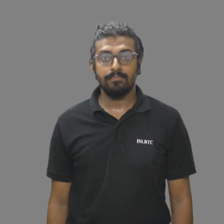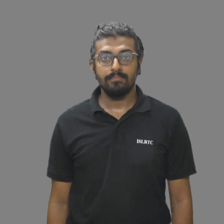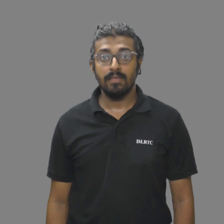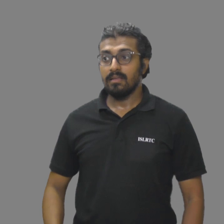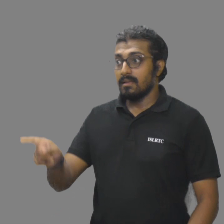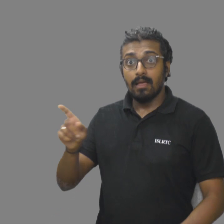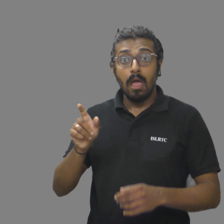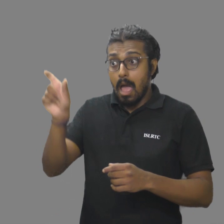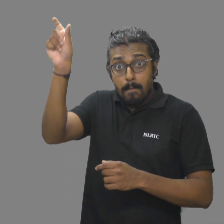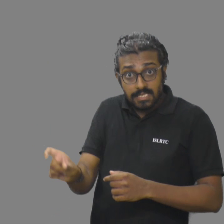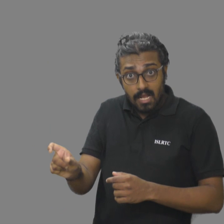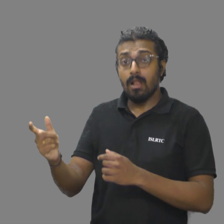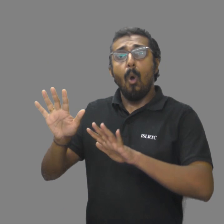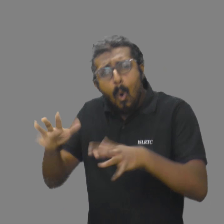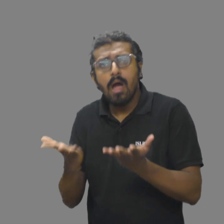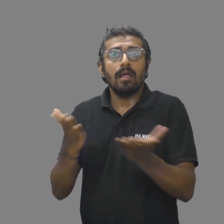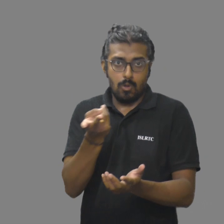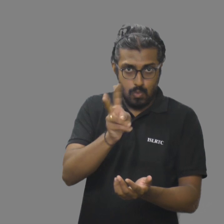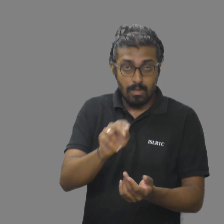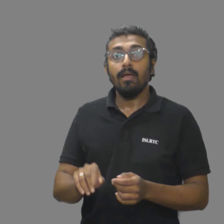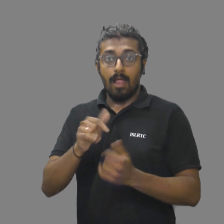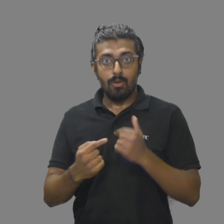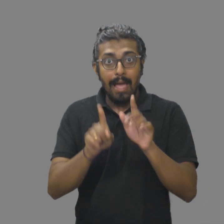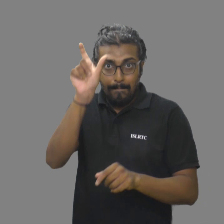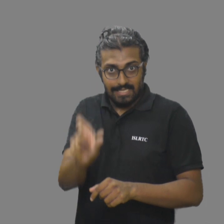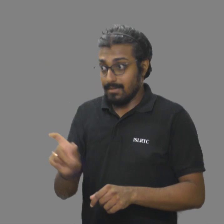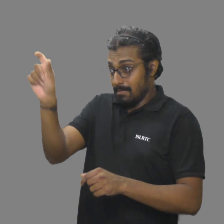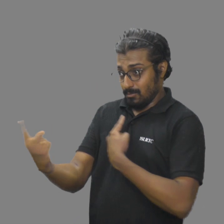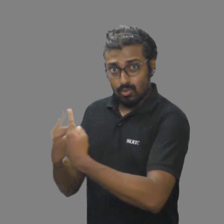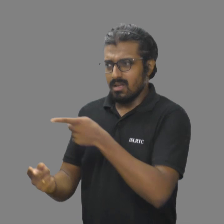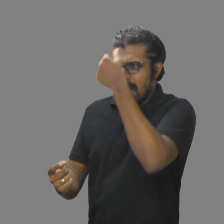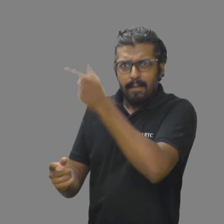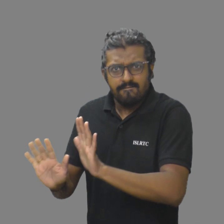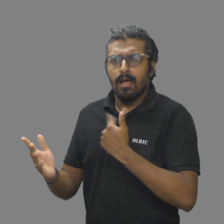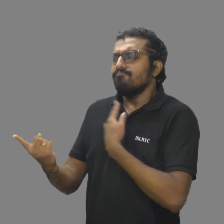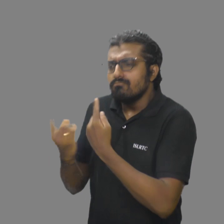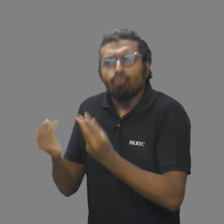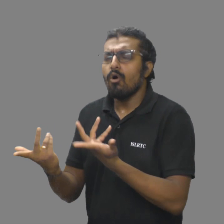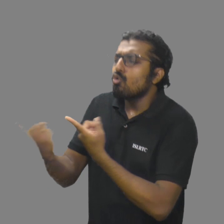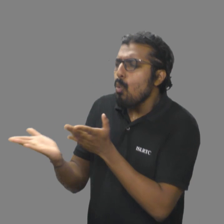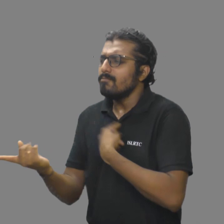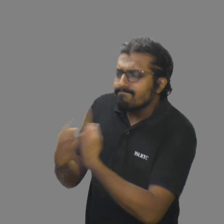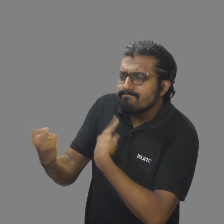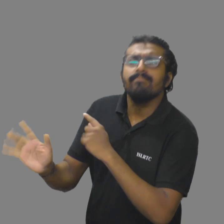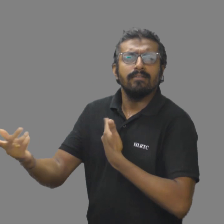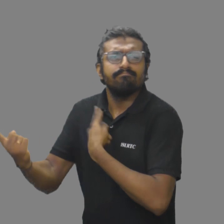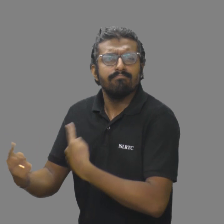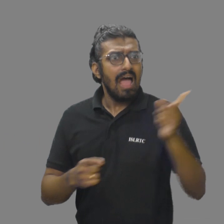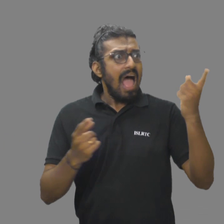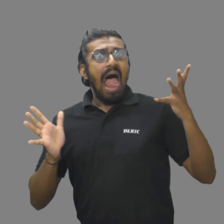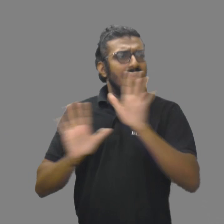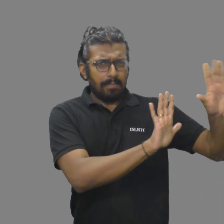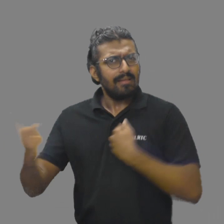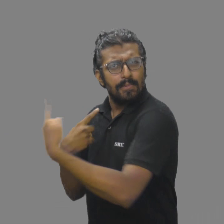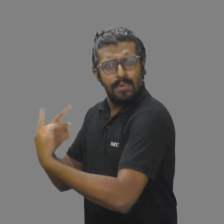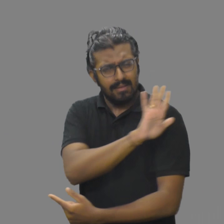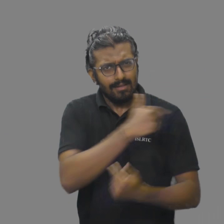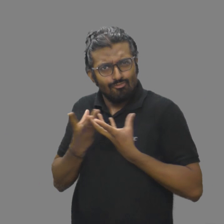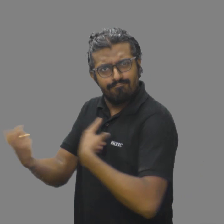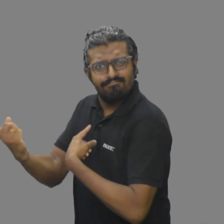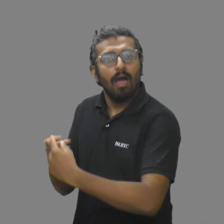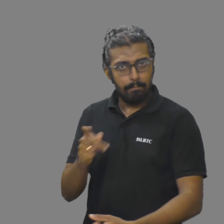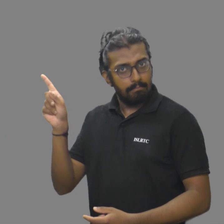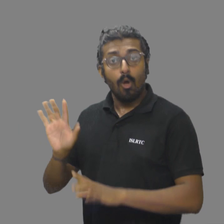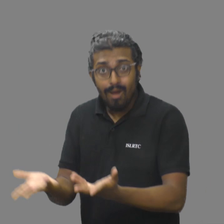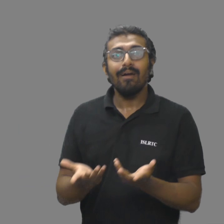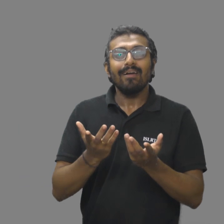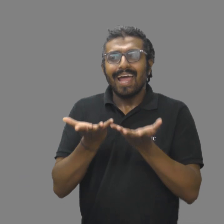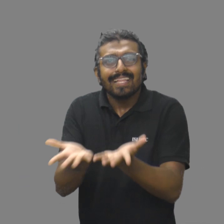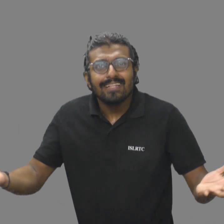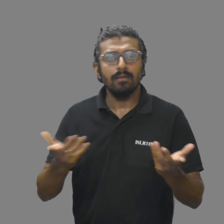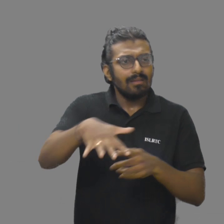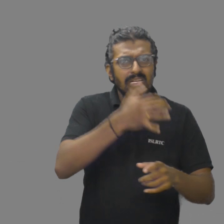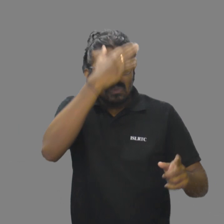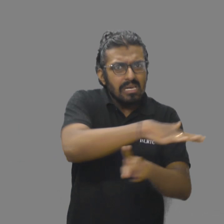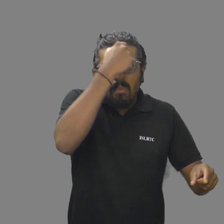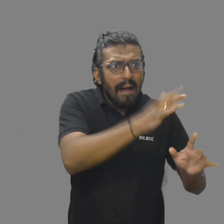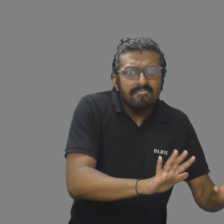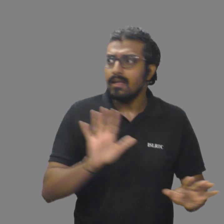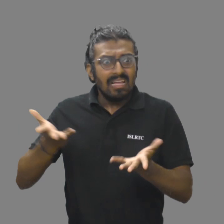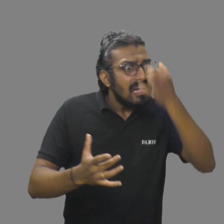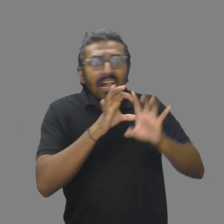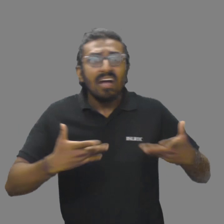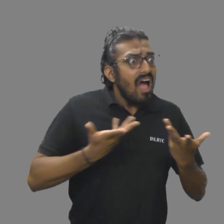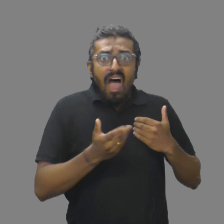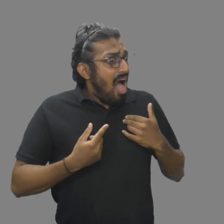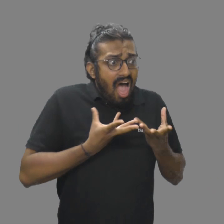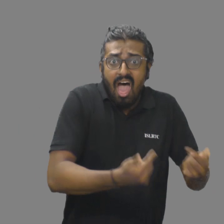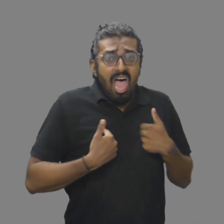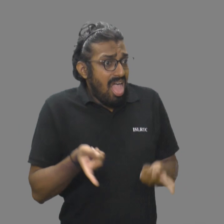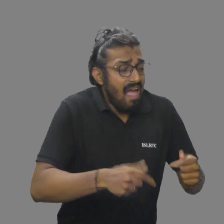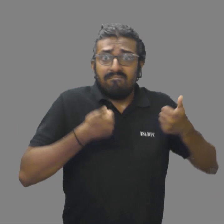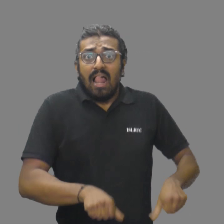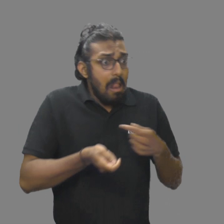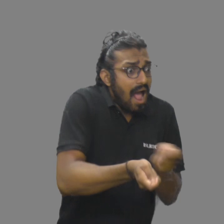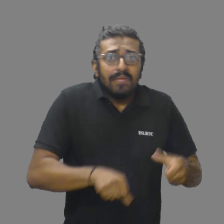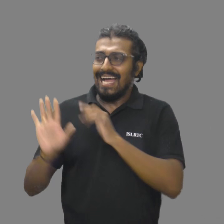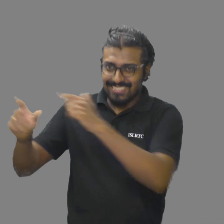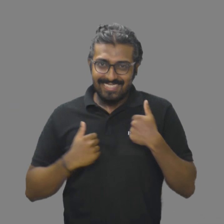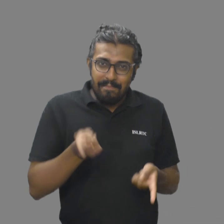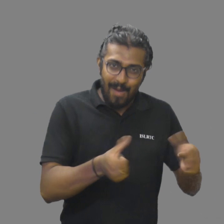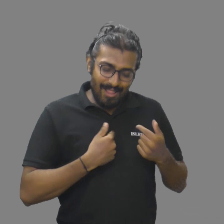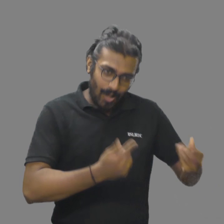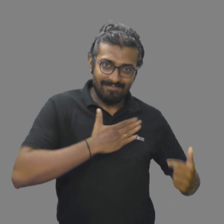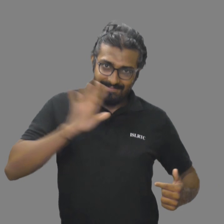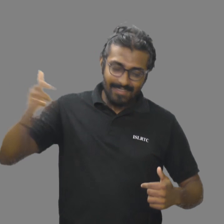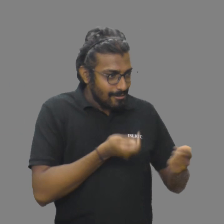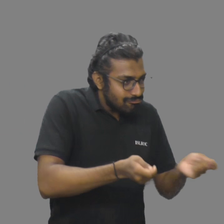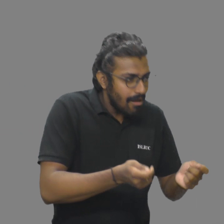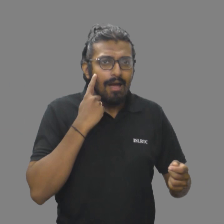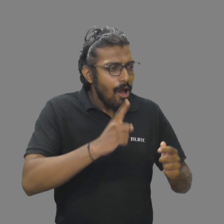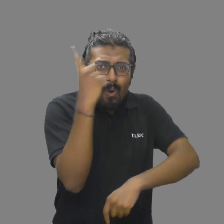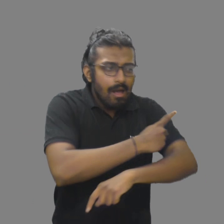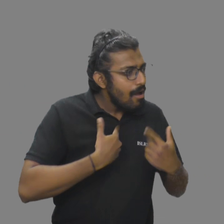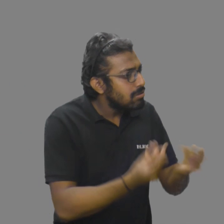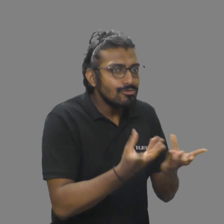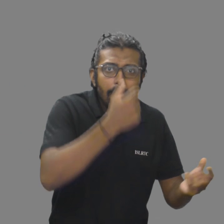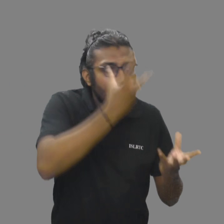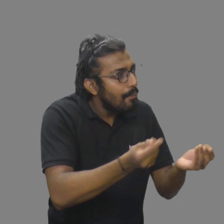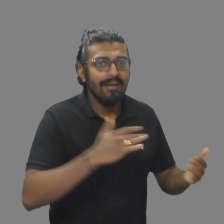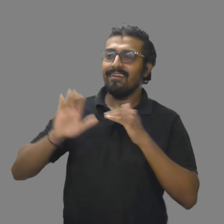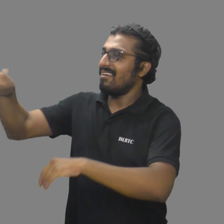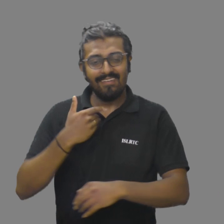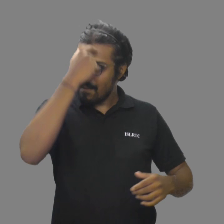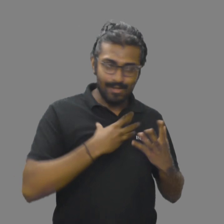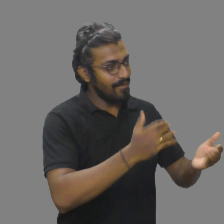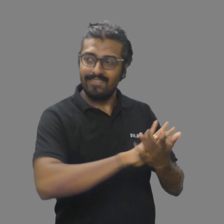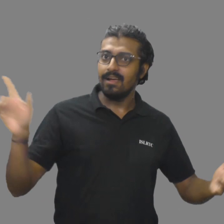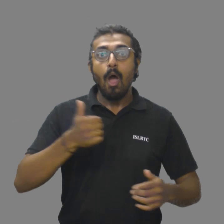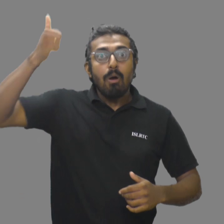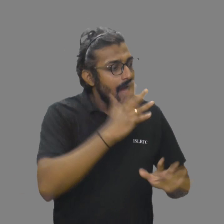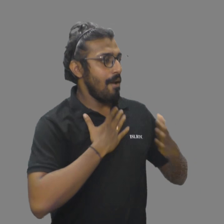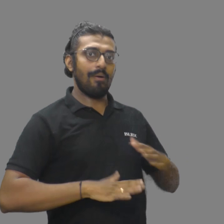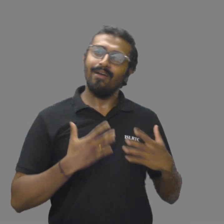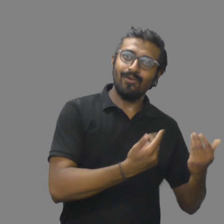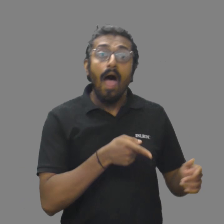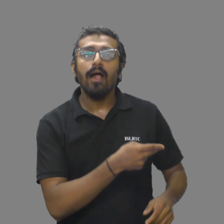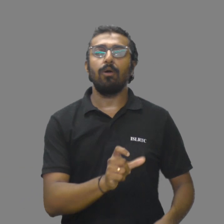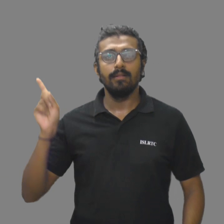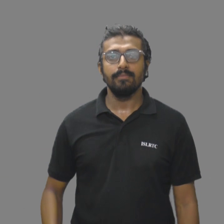Deal